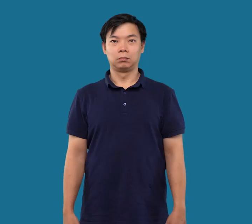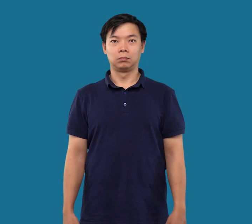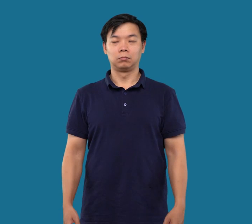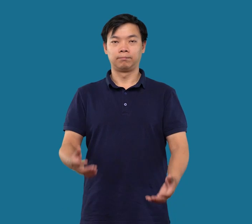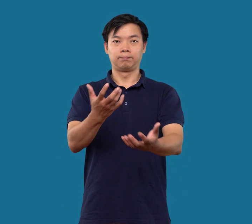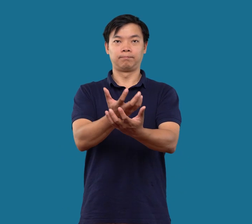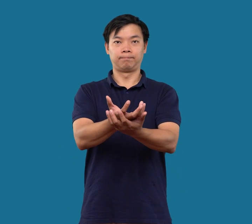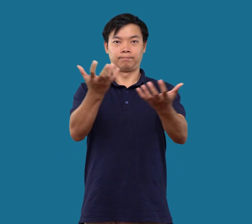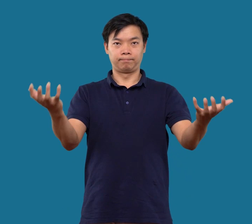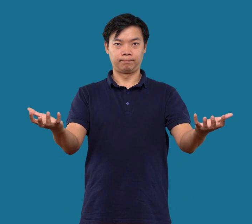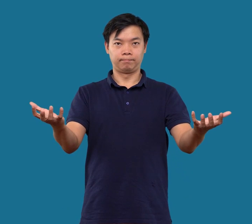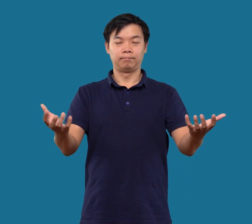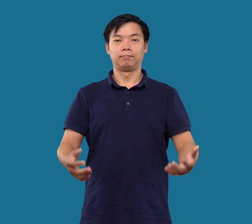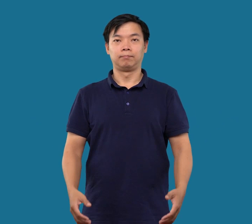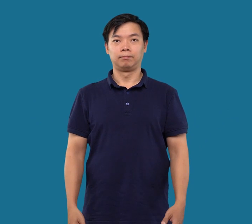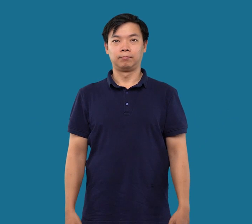chuyên biệt